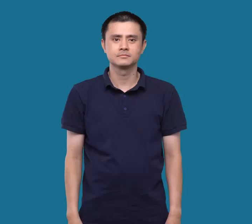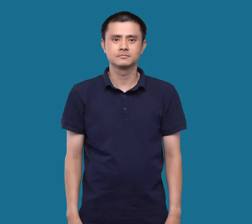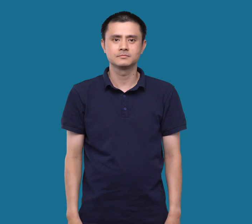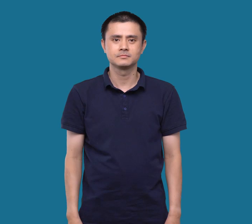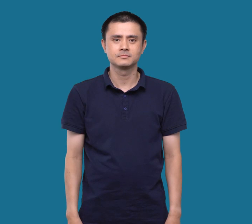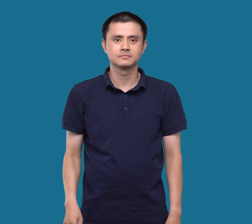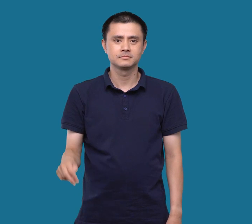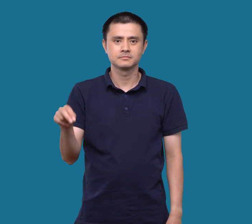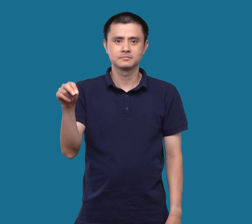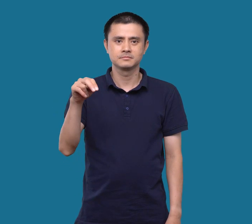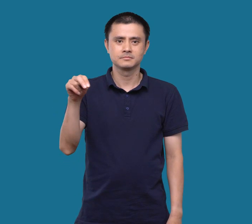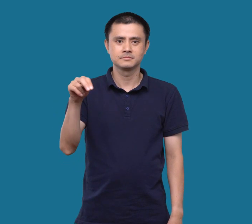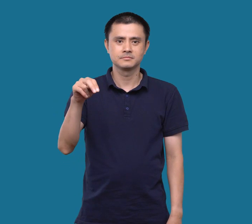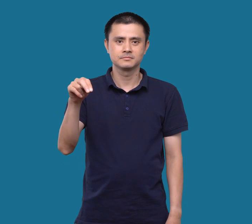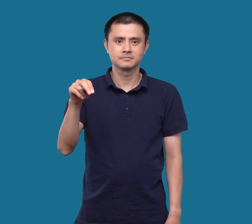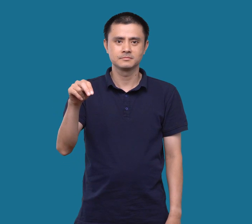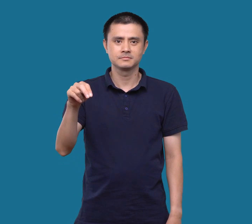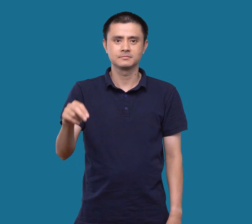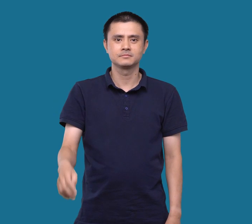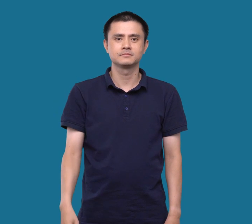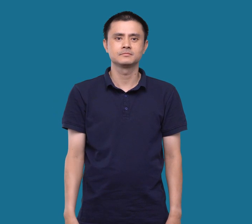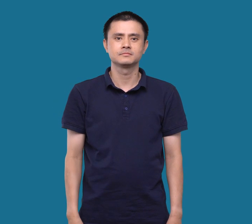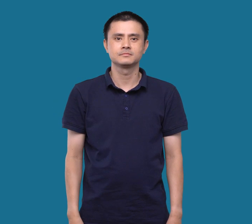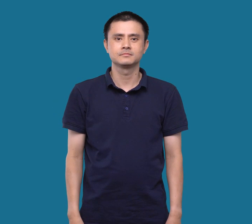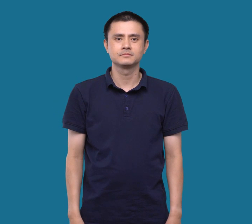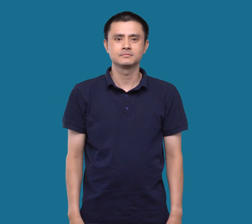màu nâu